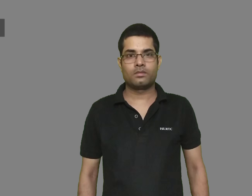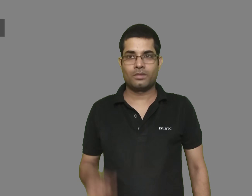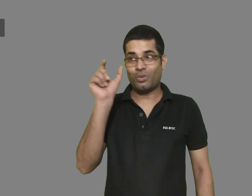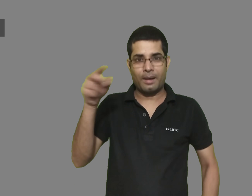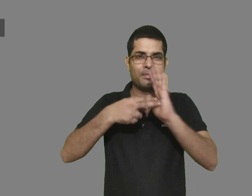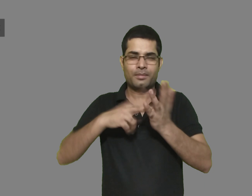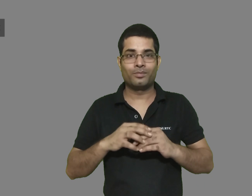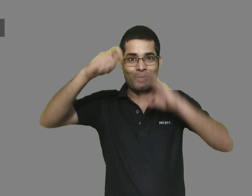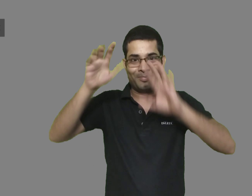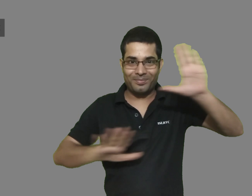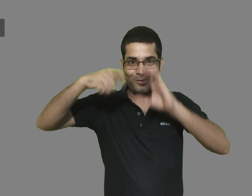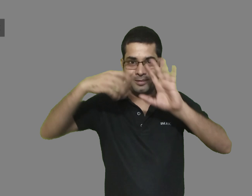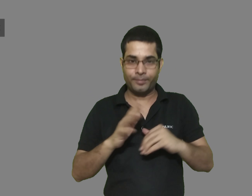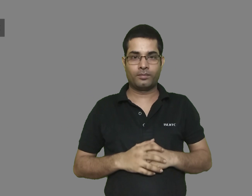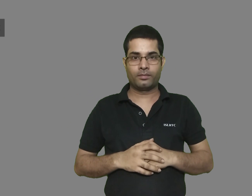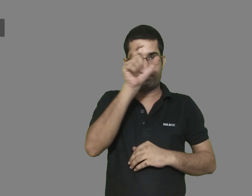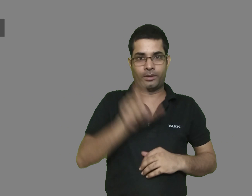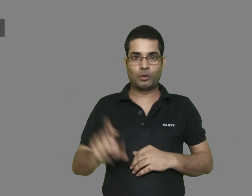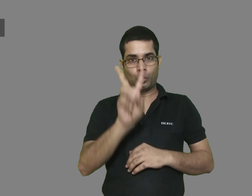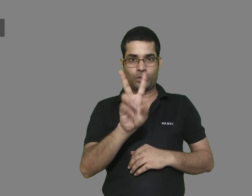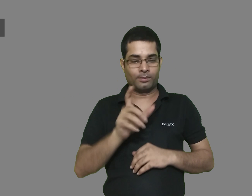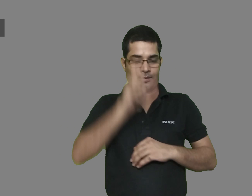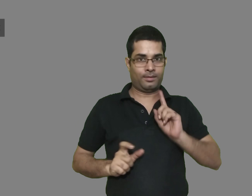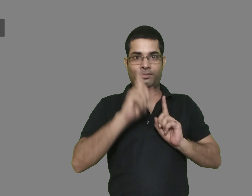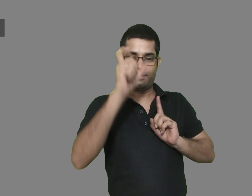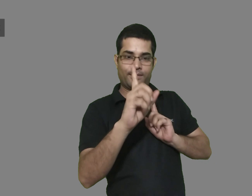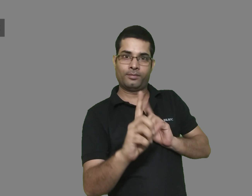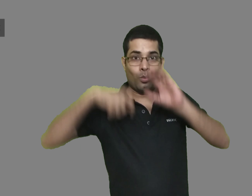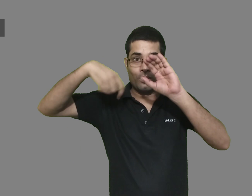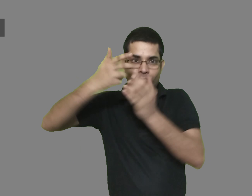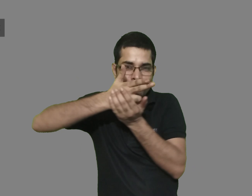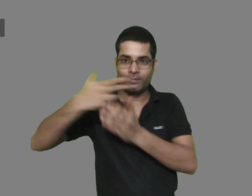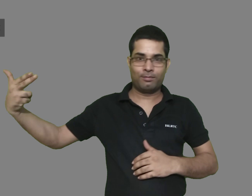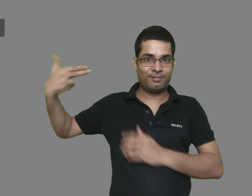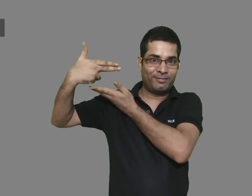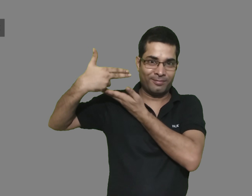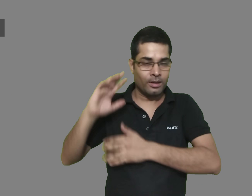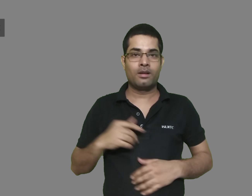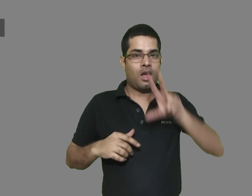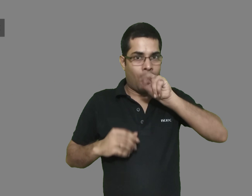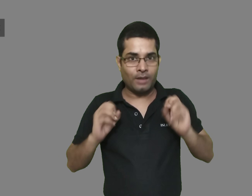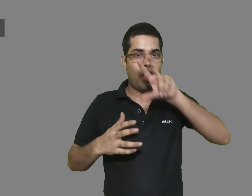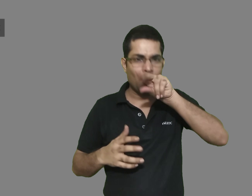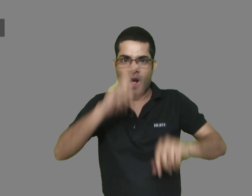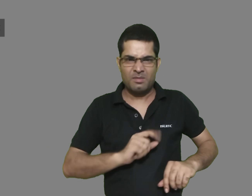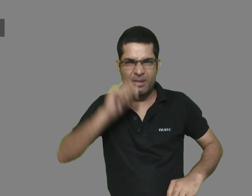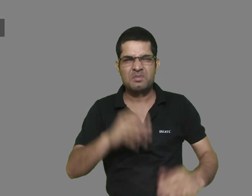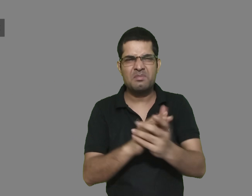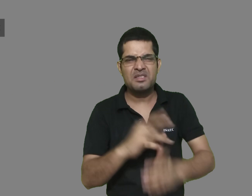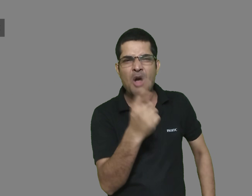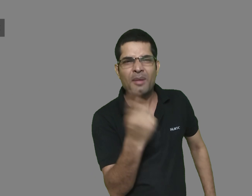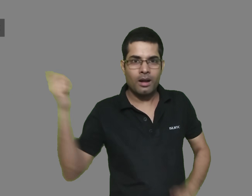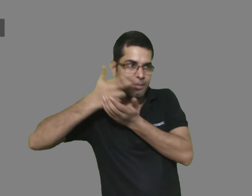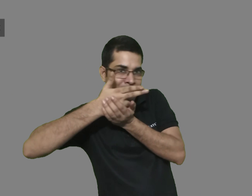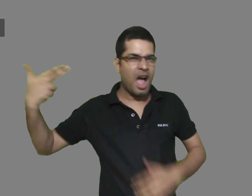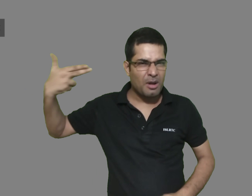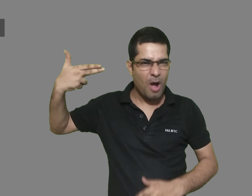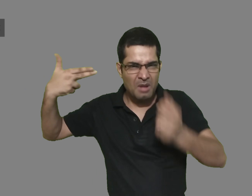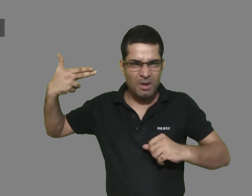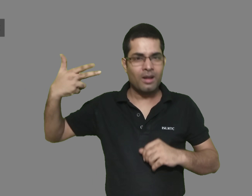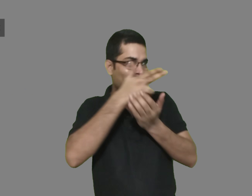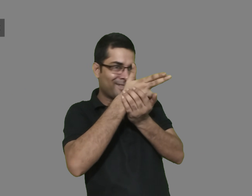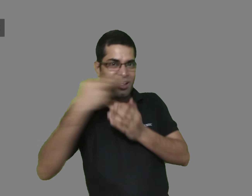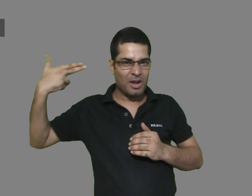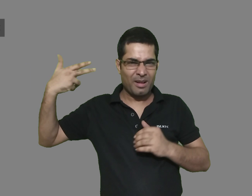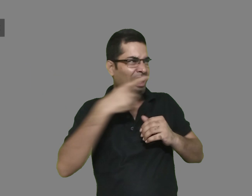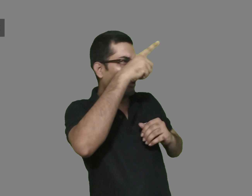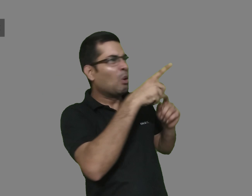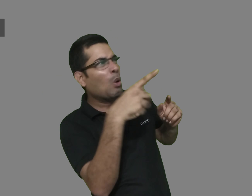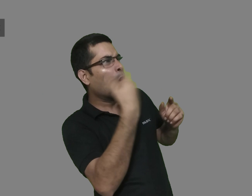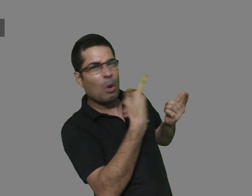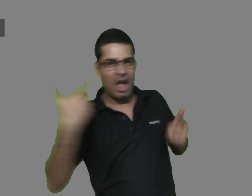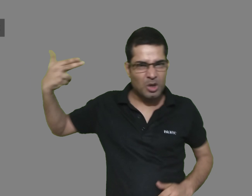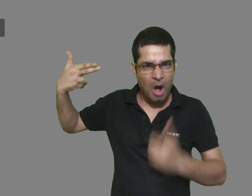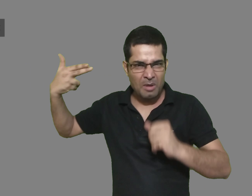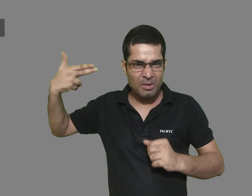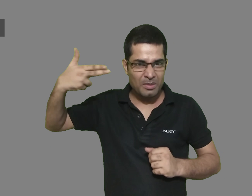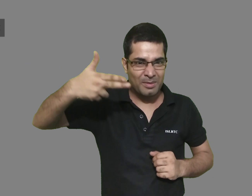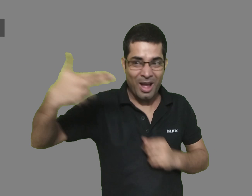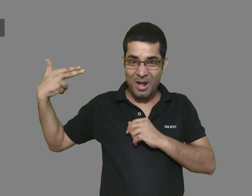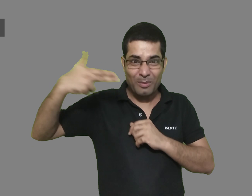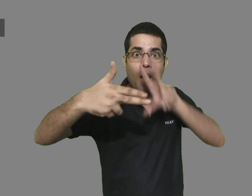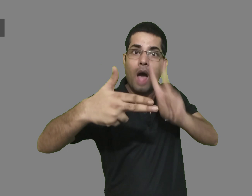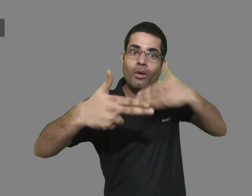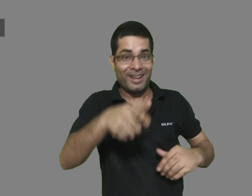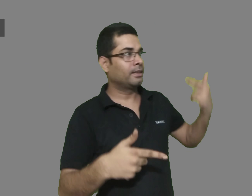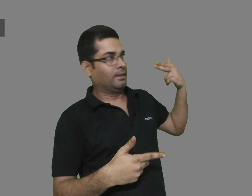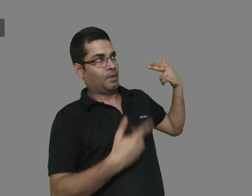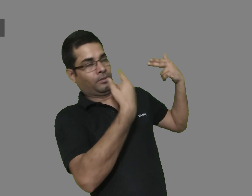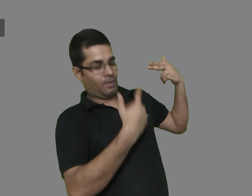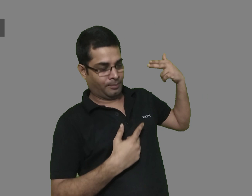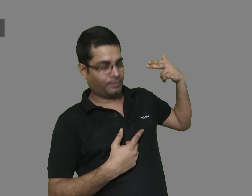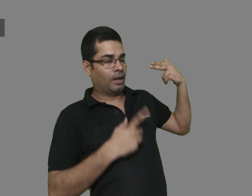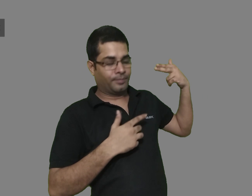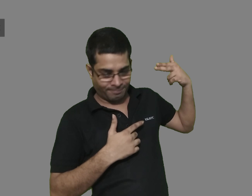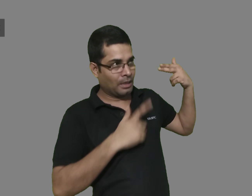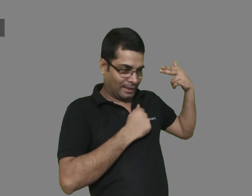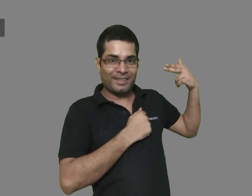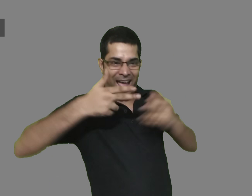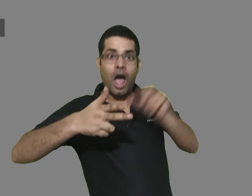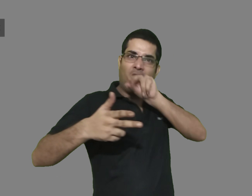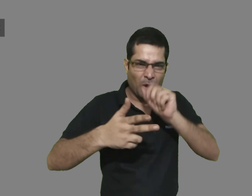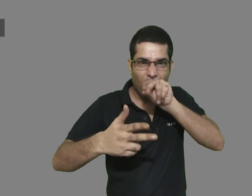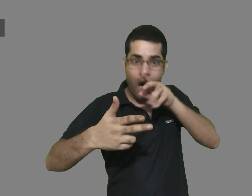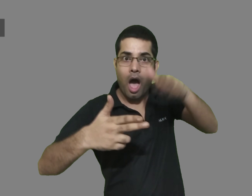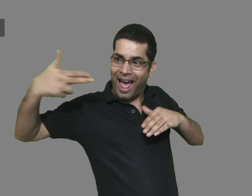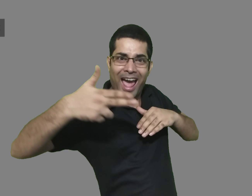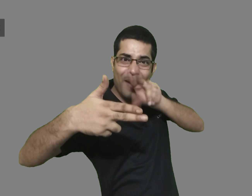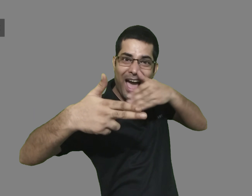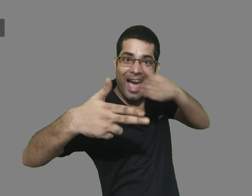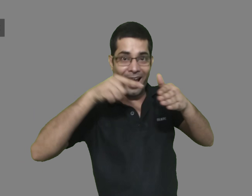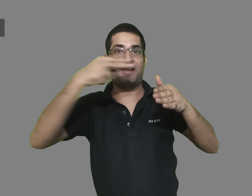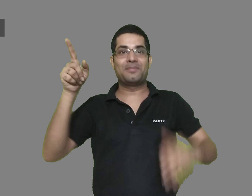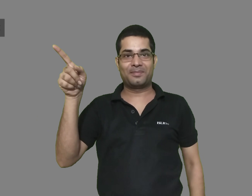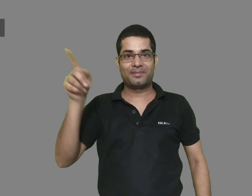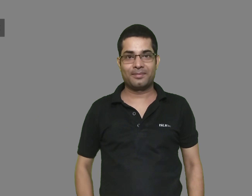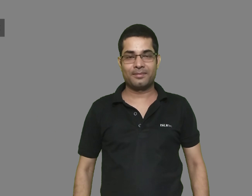L Cut